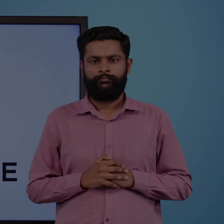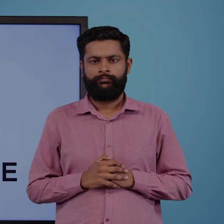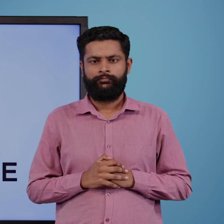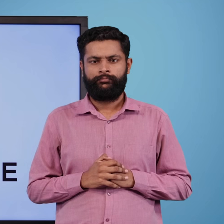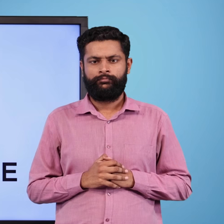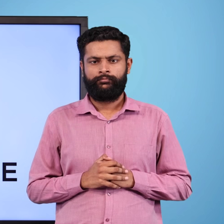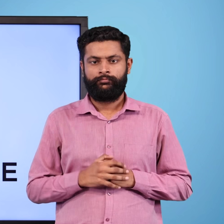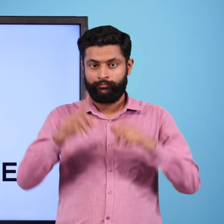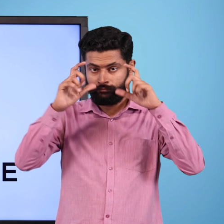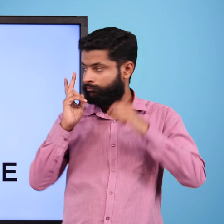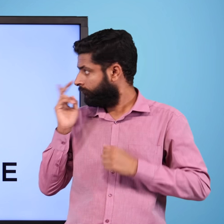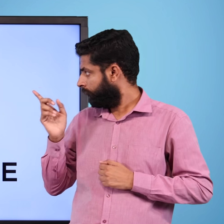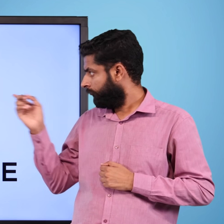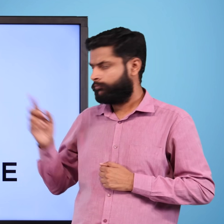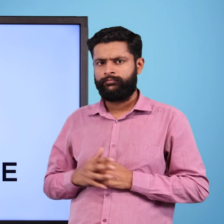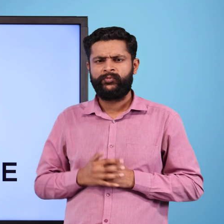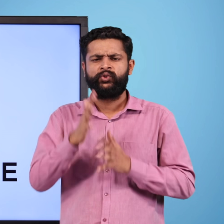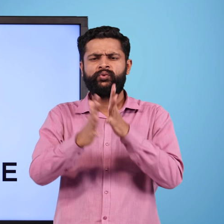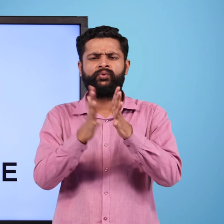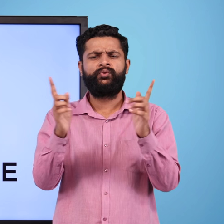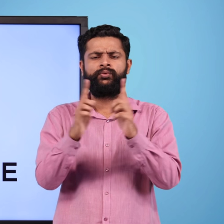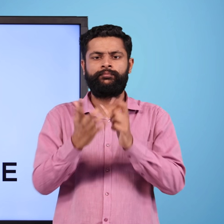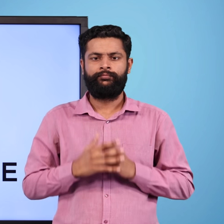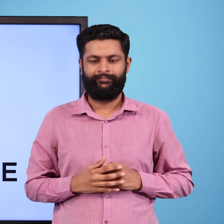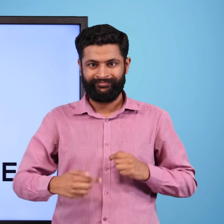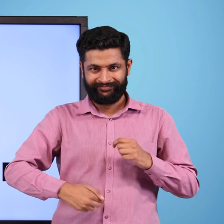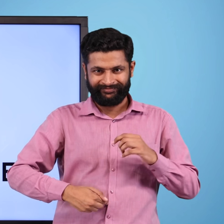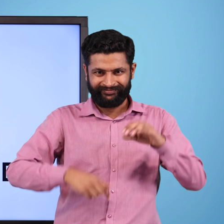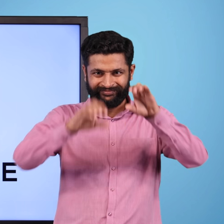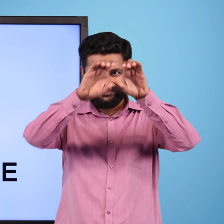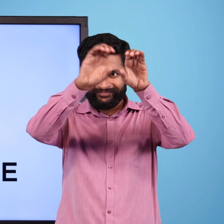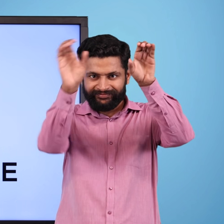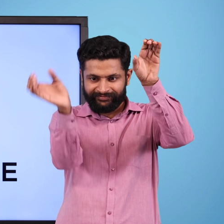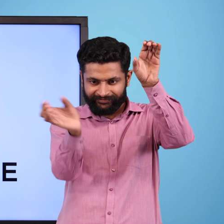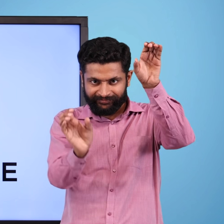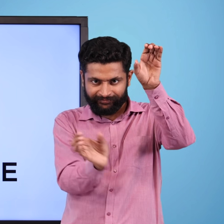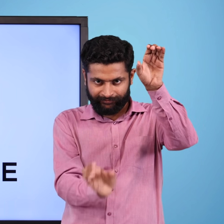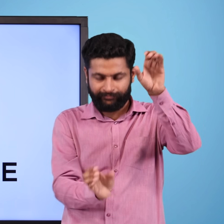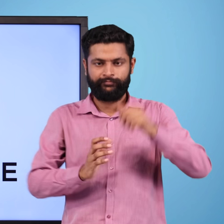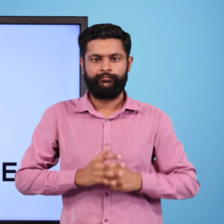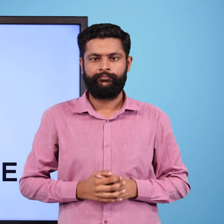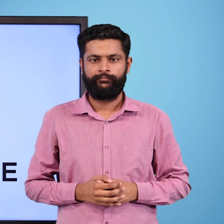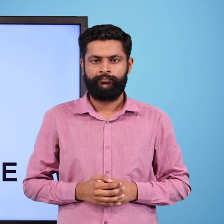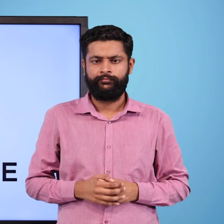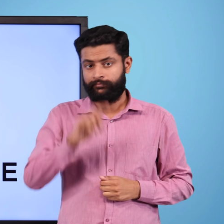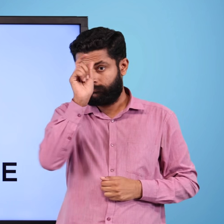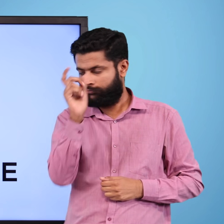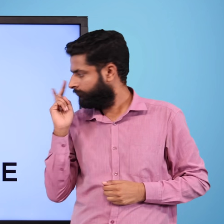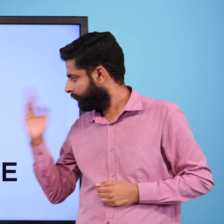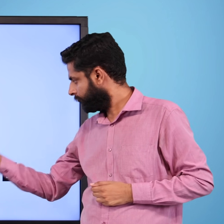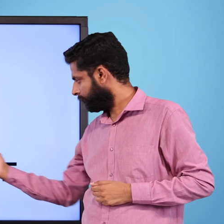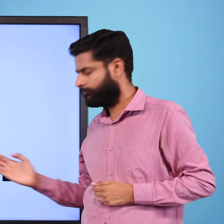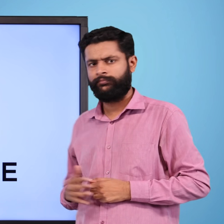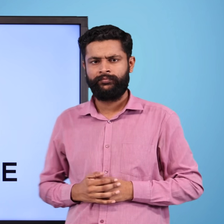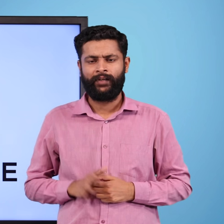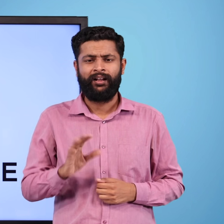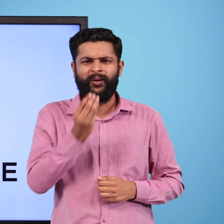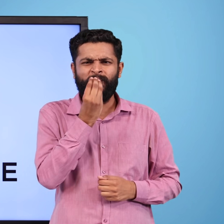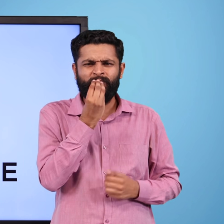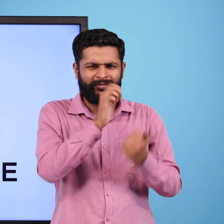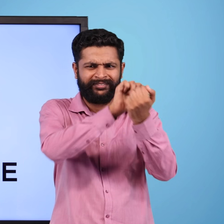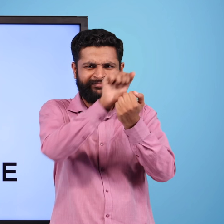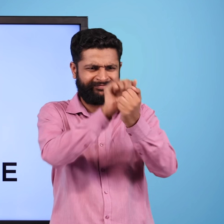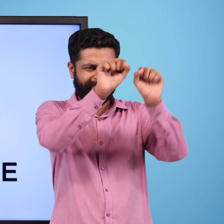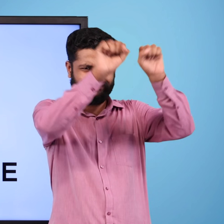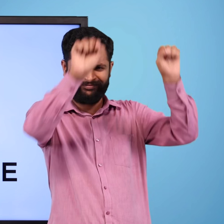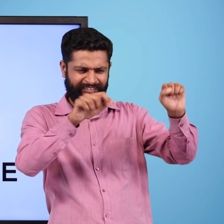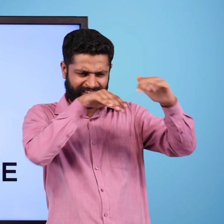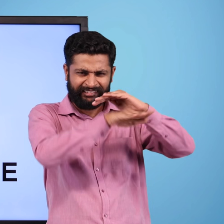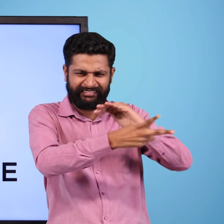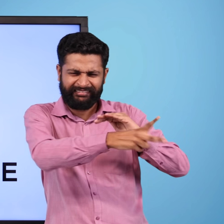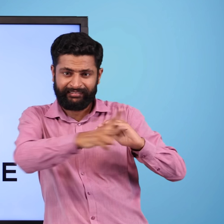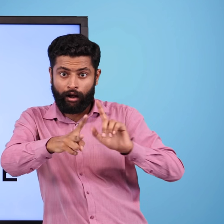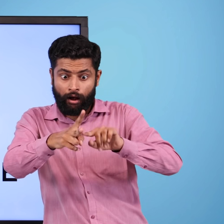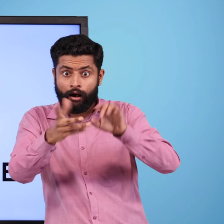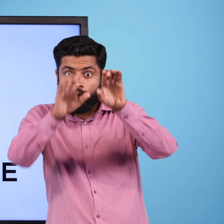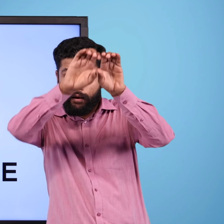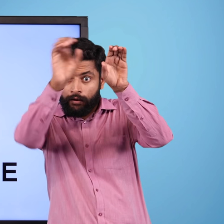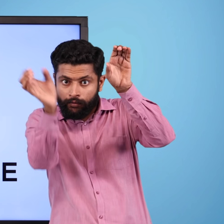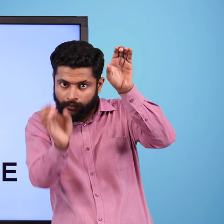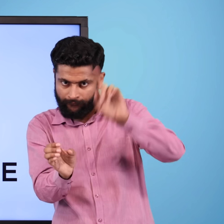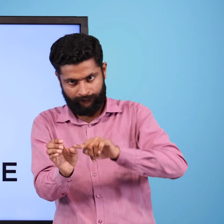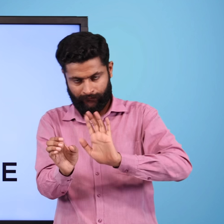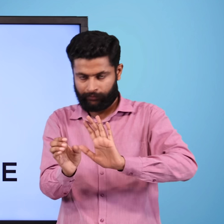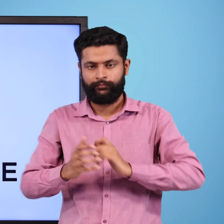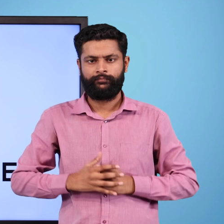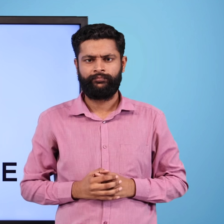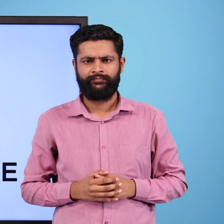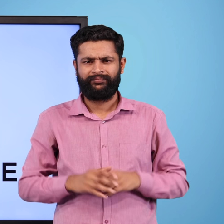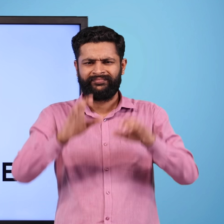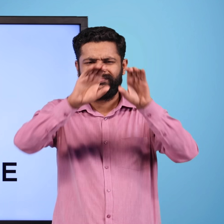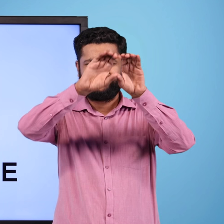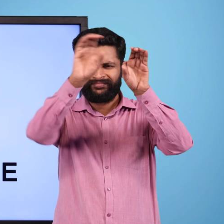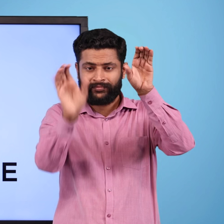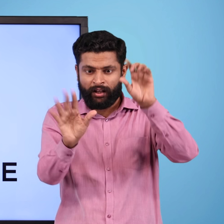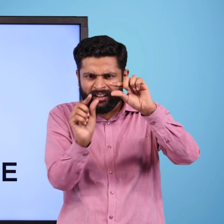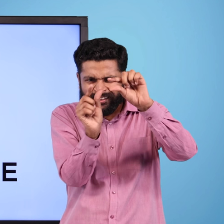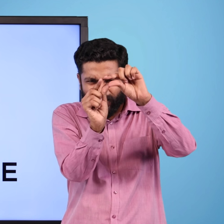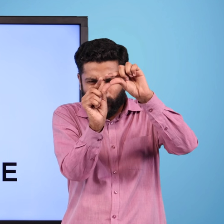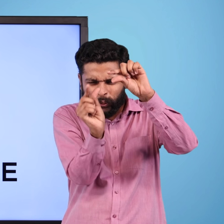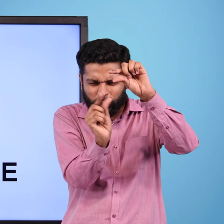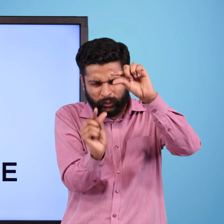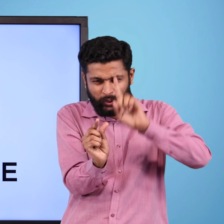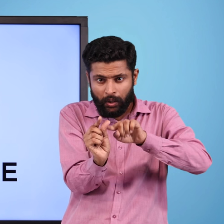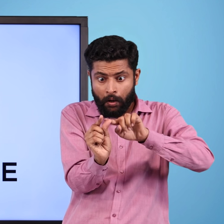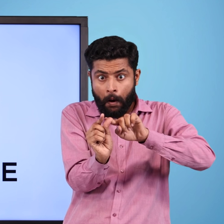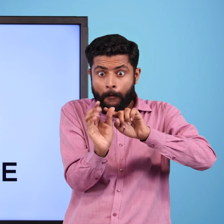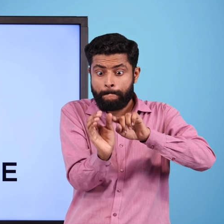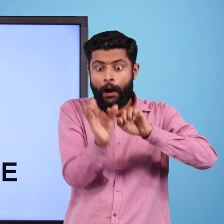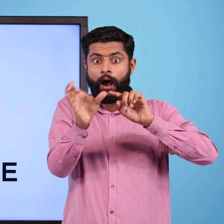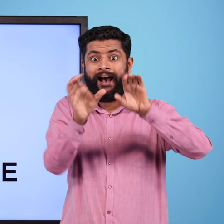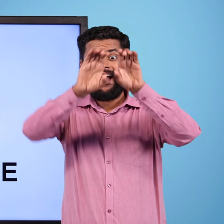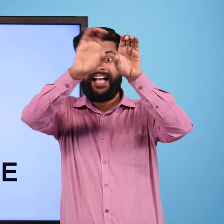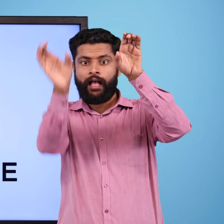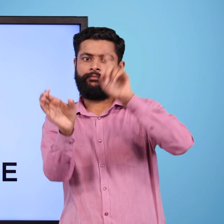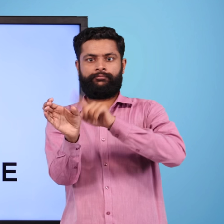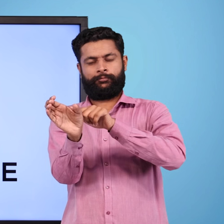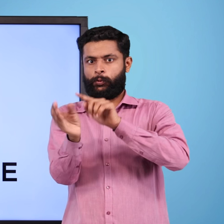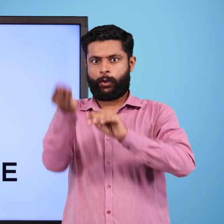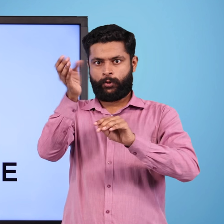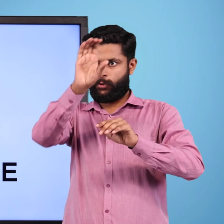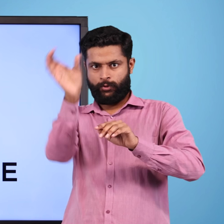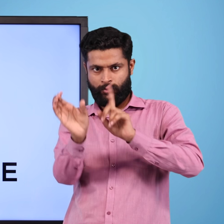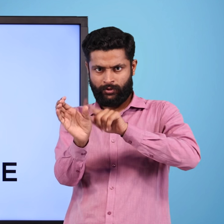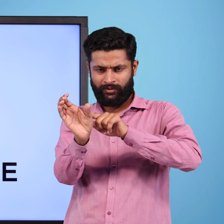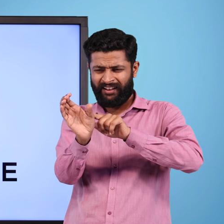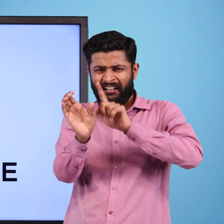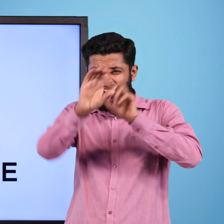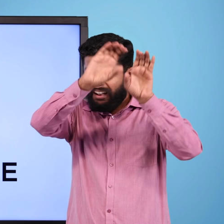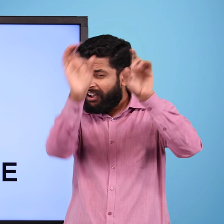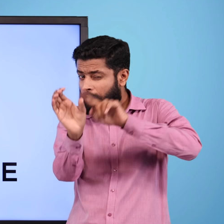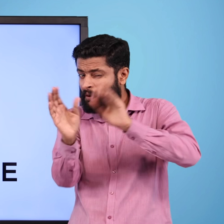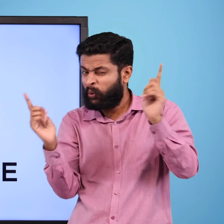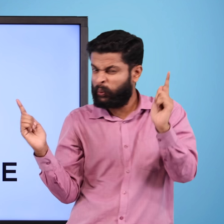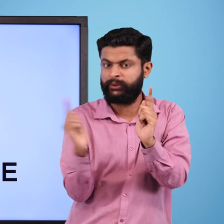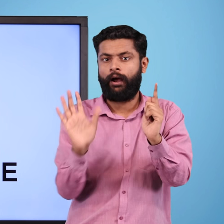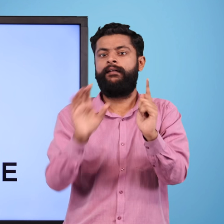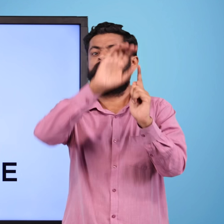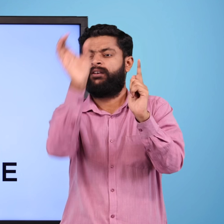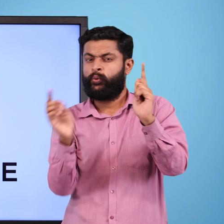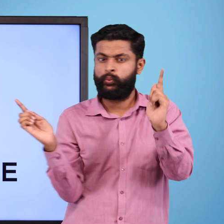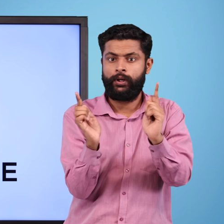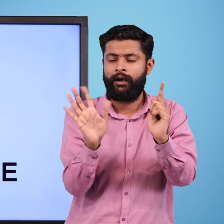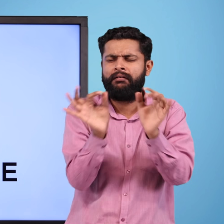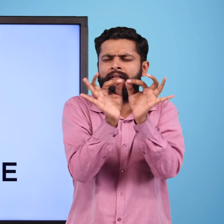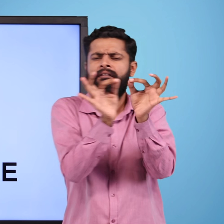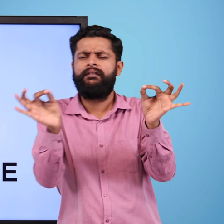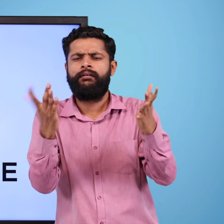Large Intestine This is the sign for large intestine. The large intestine is a part of the digestive system. It is wider and shorter than small intestine.